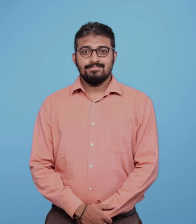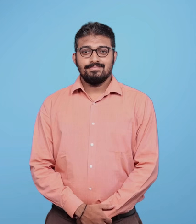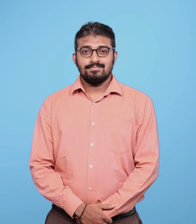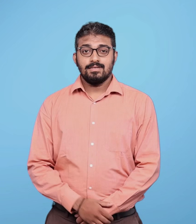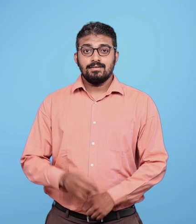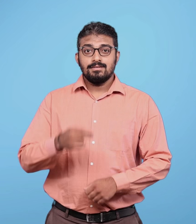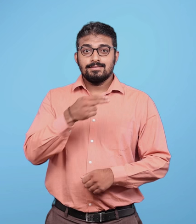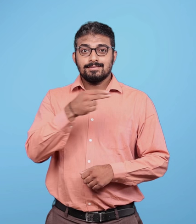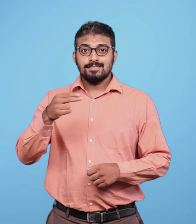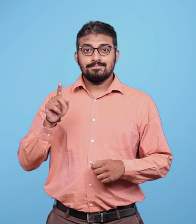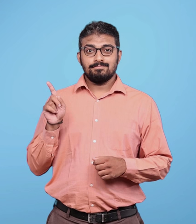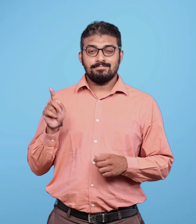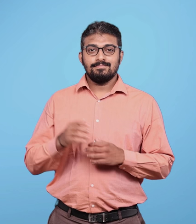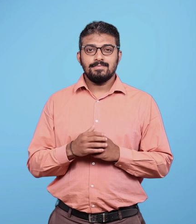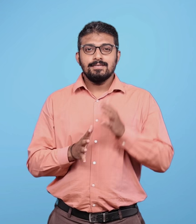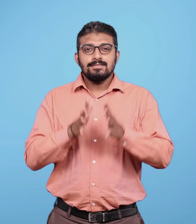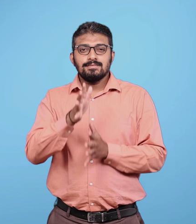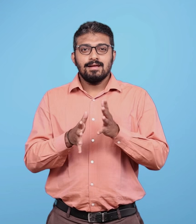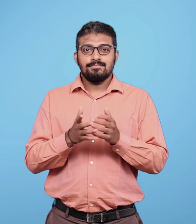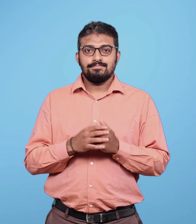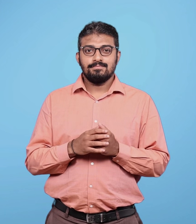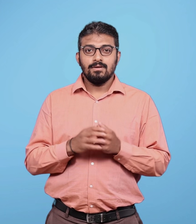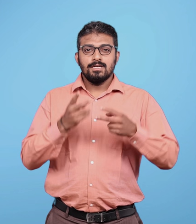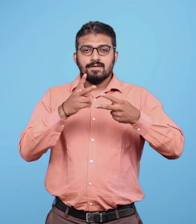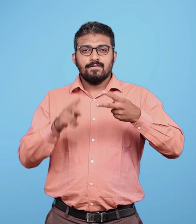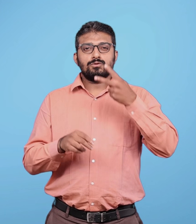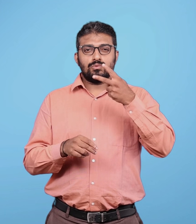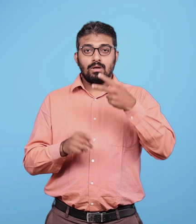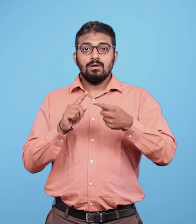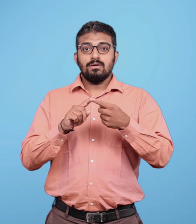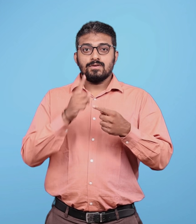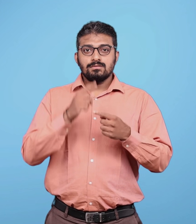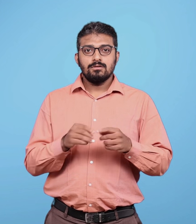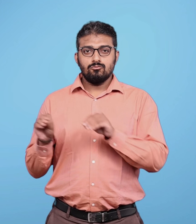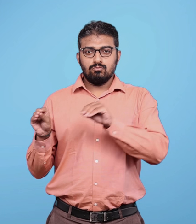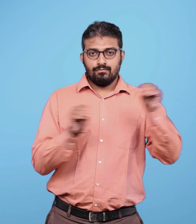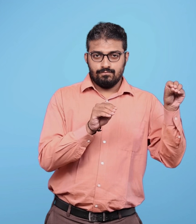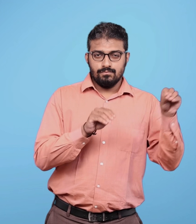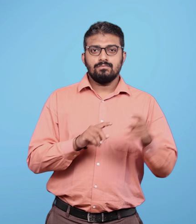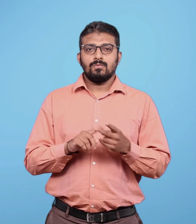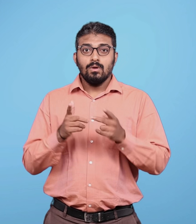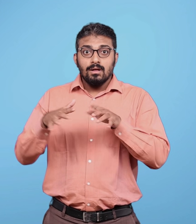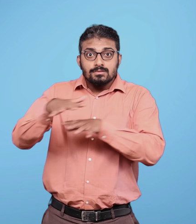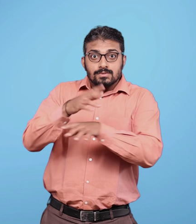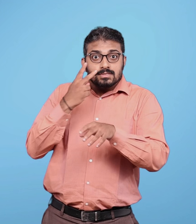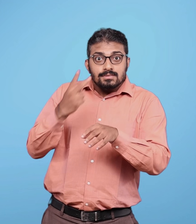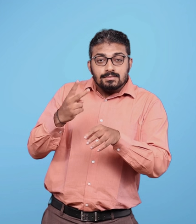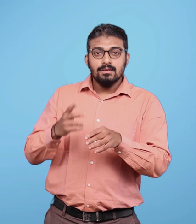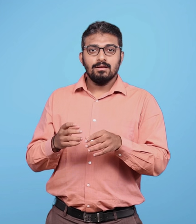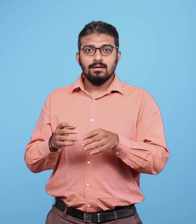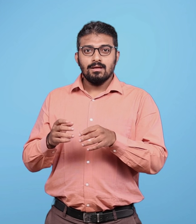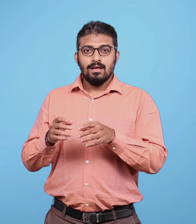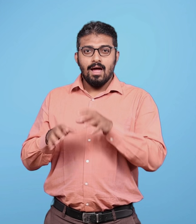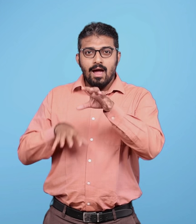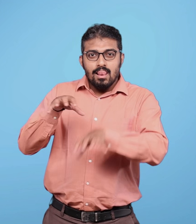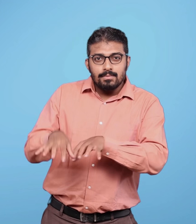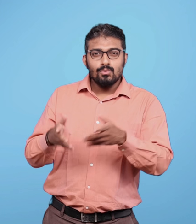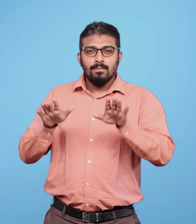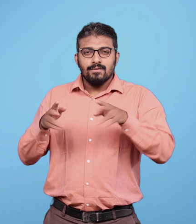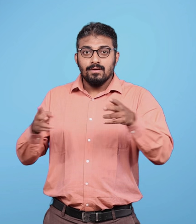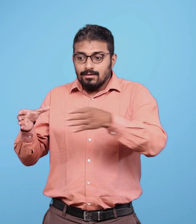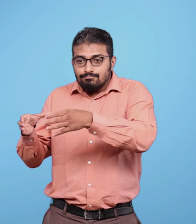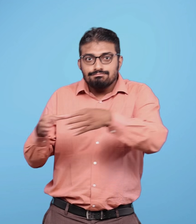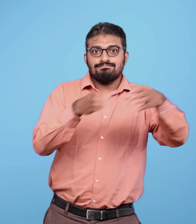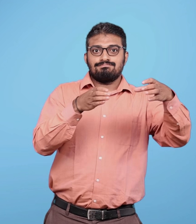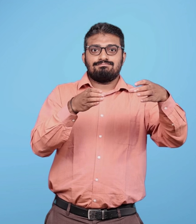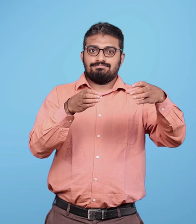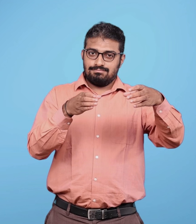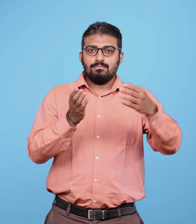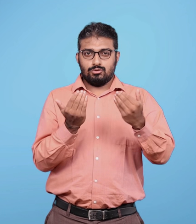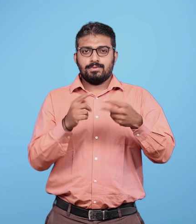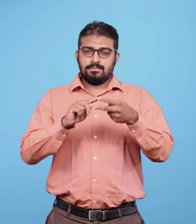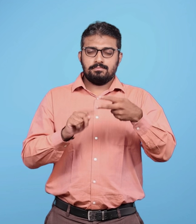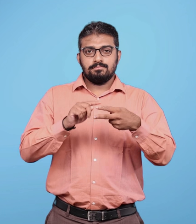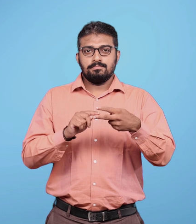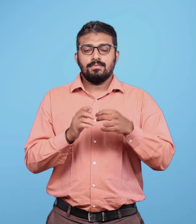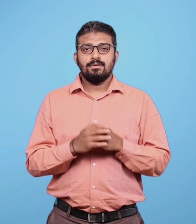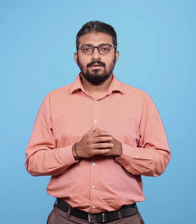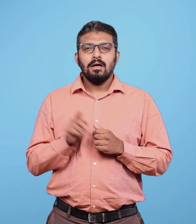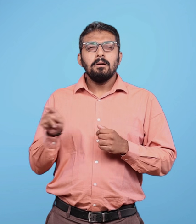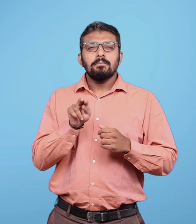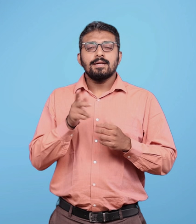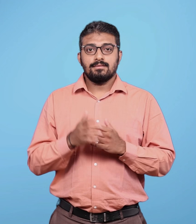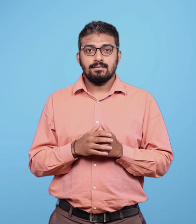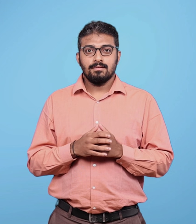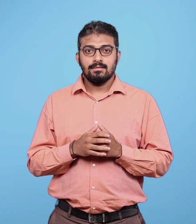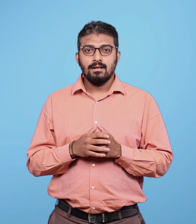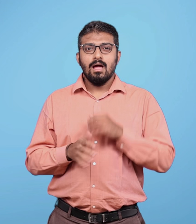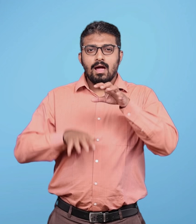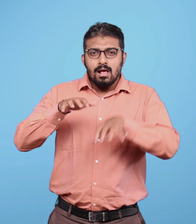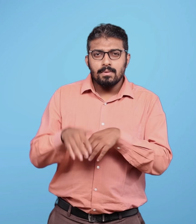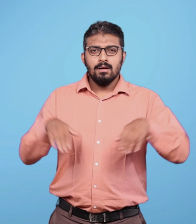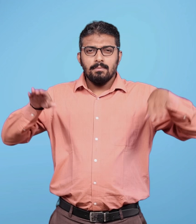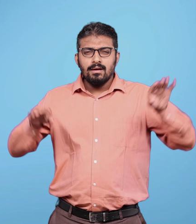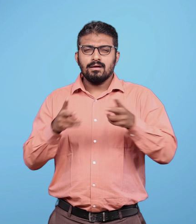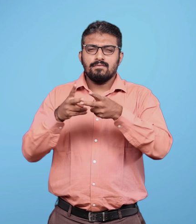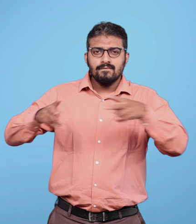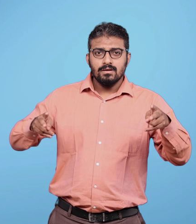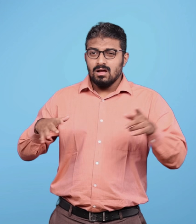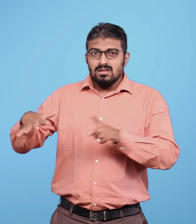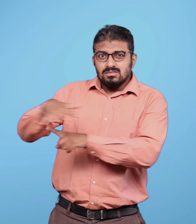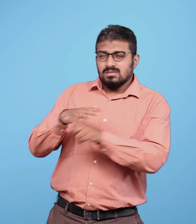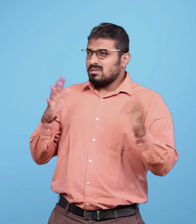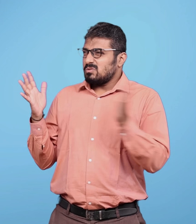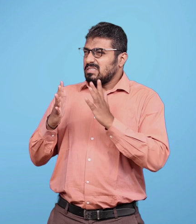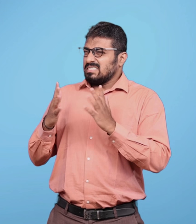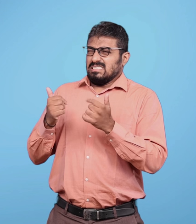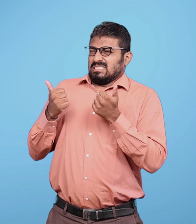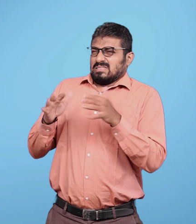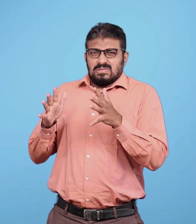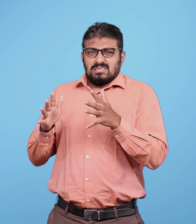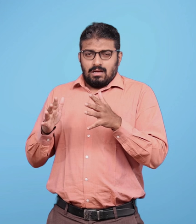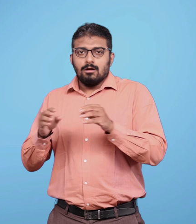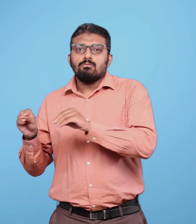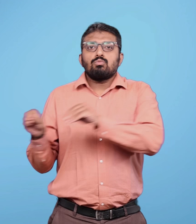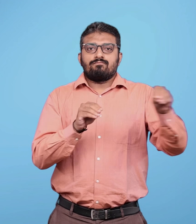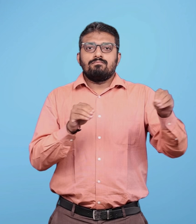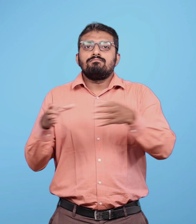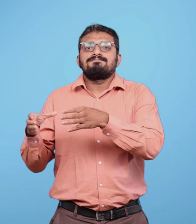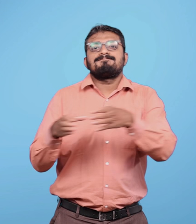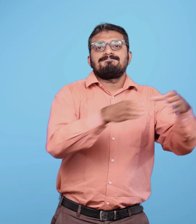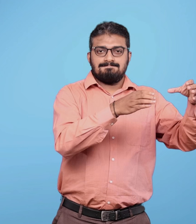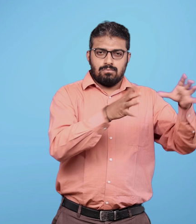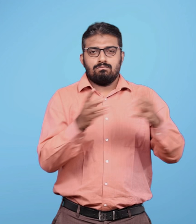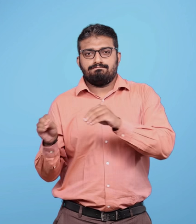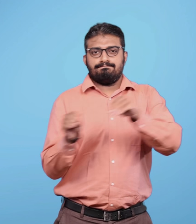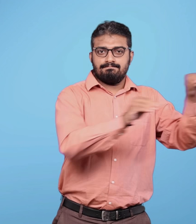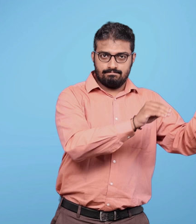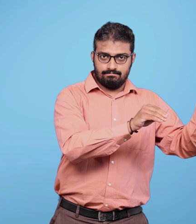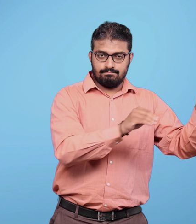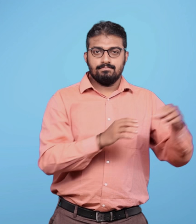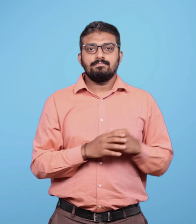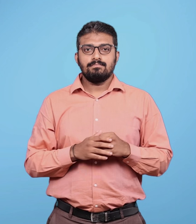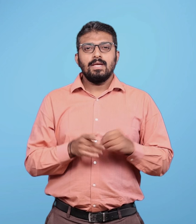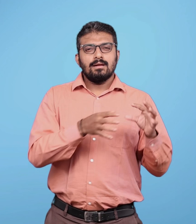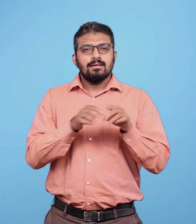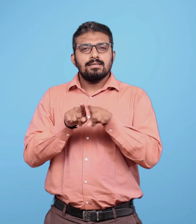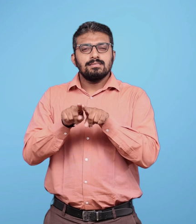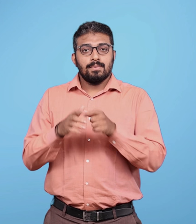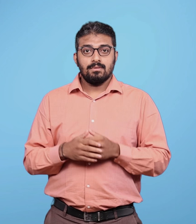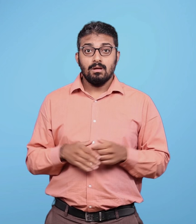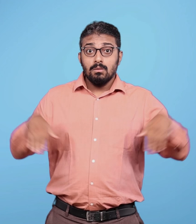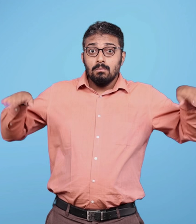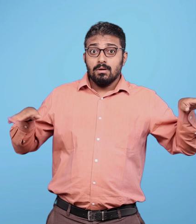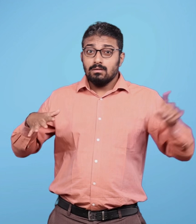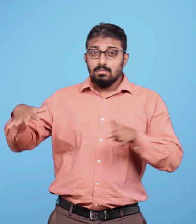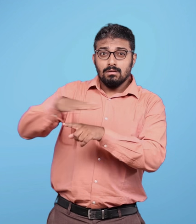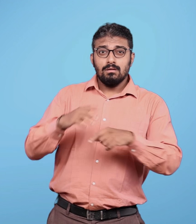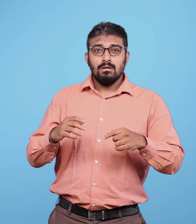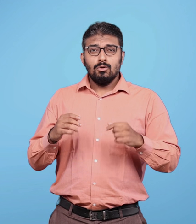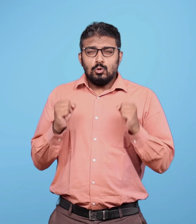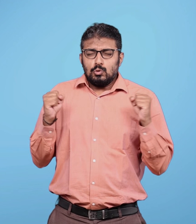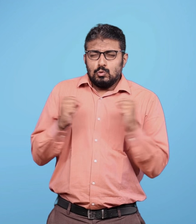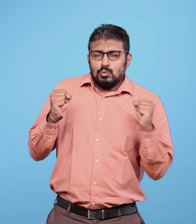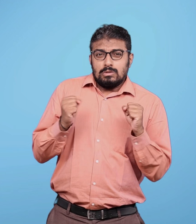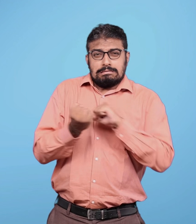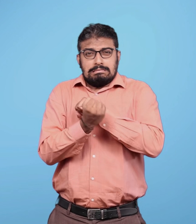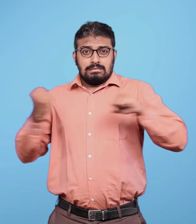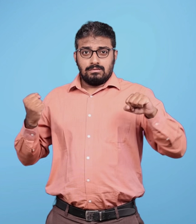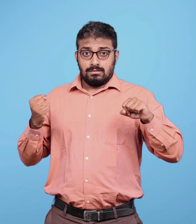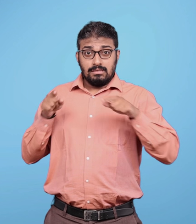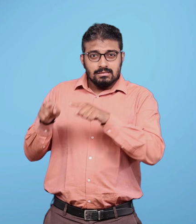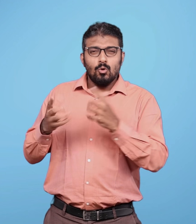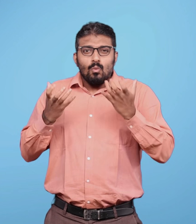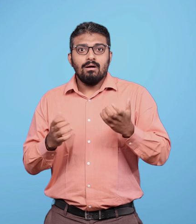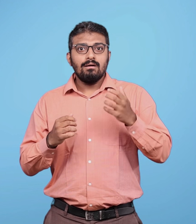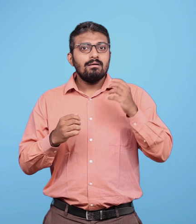migration This sign refers to migration. Migration is the movement of a large number of animals, birds, etc. to a different environment due to various reasons, for example, harsh climate.